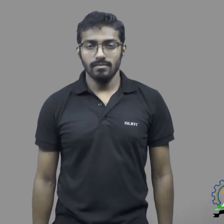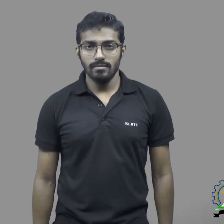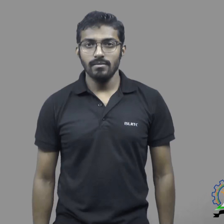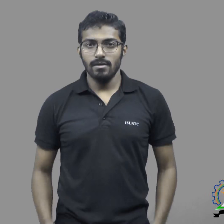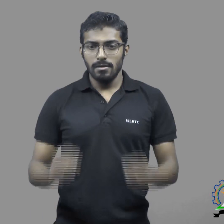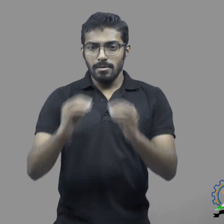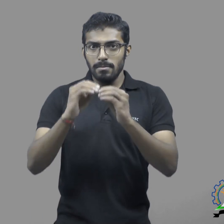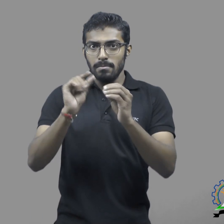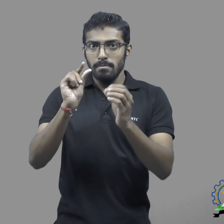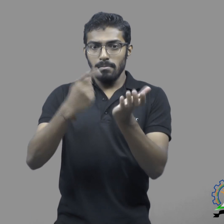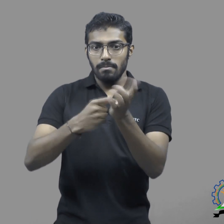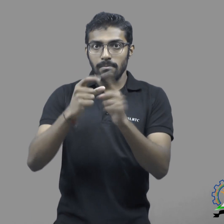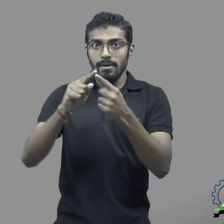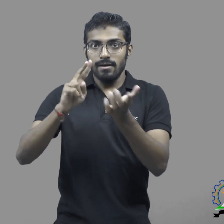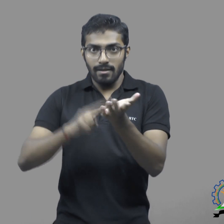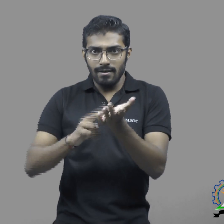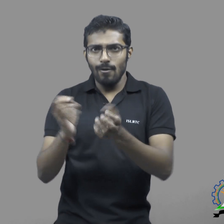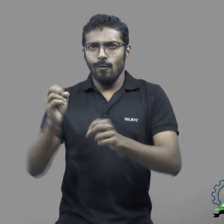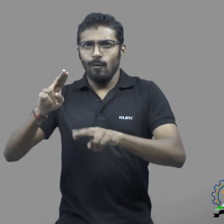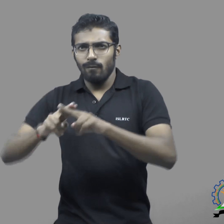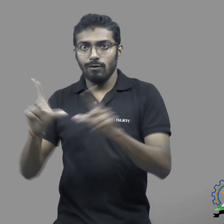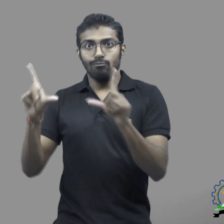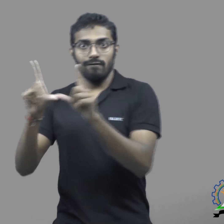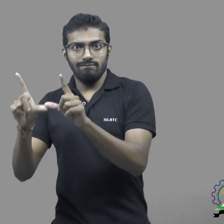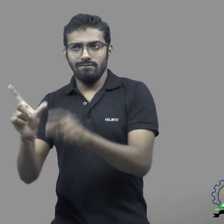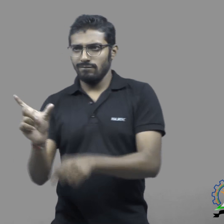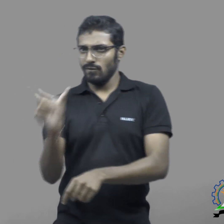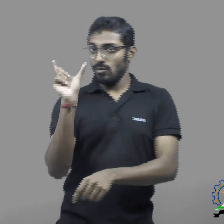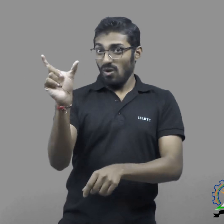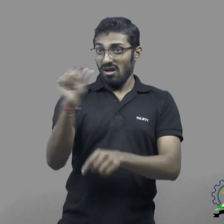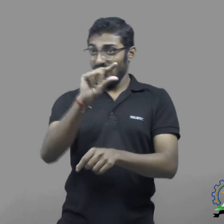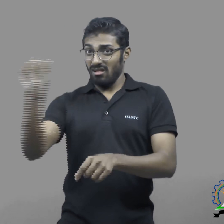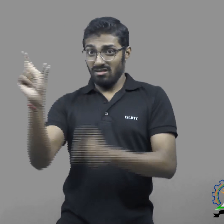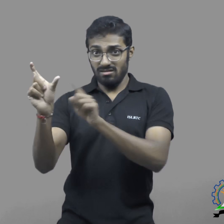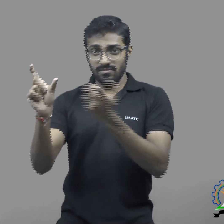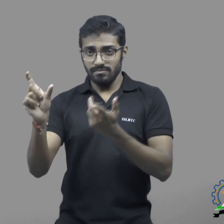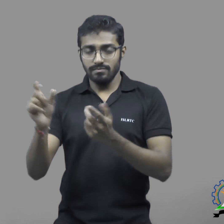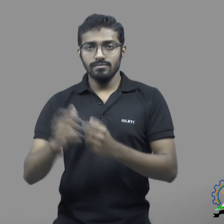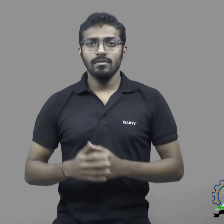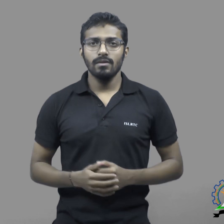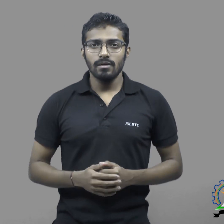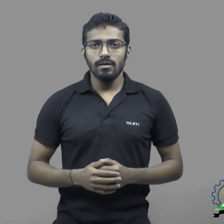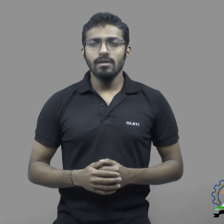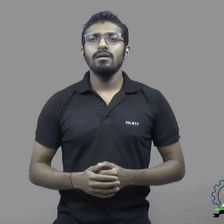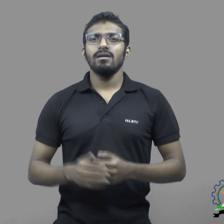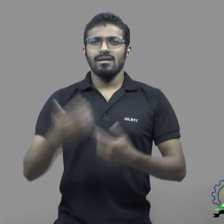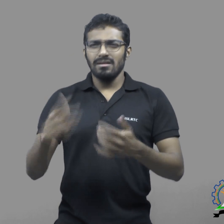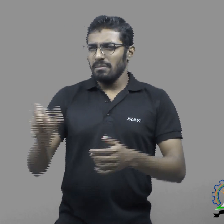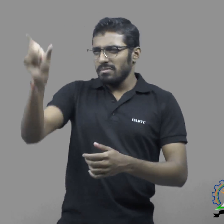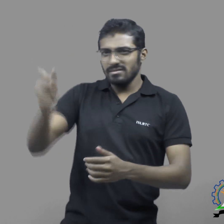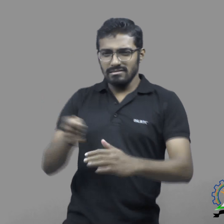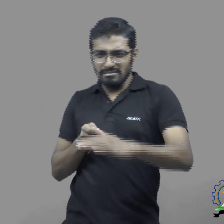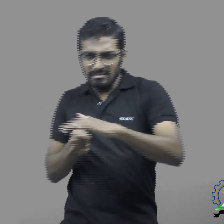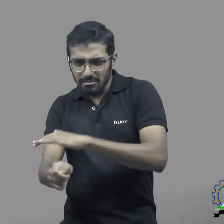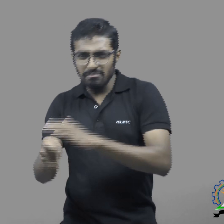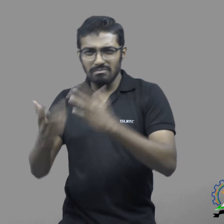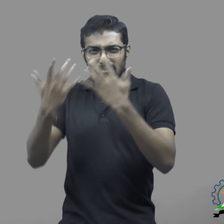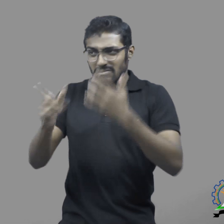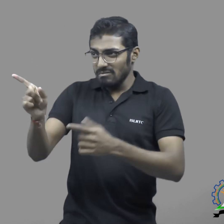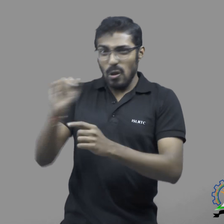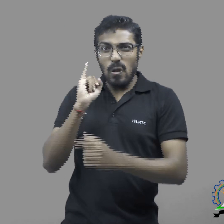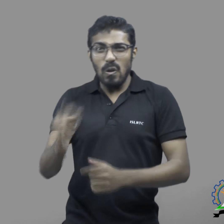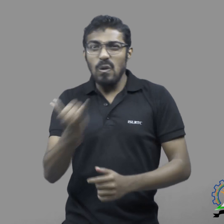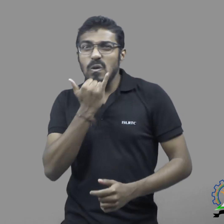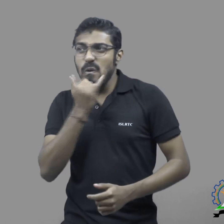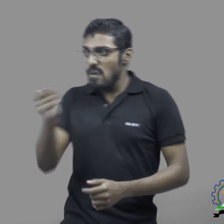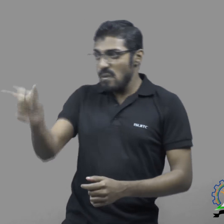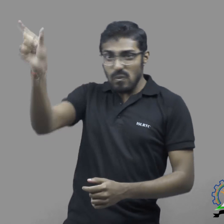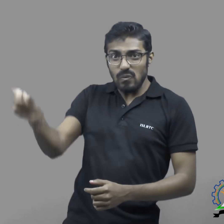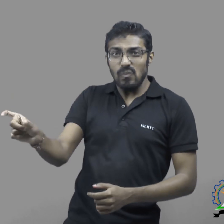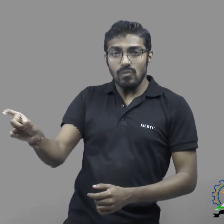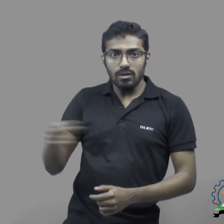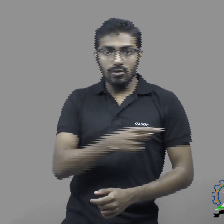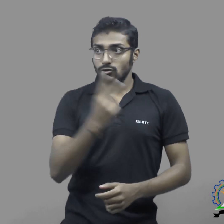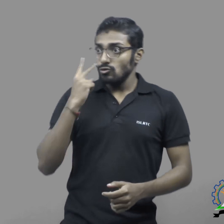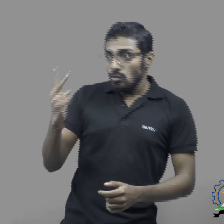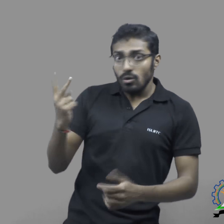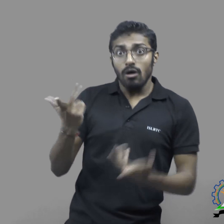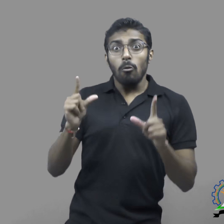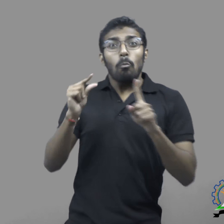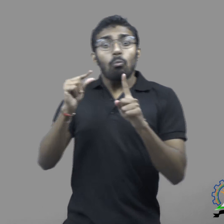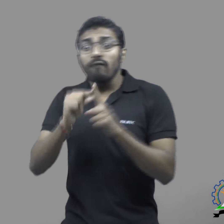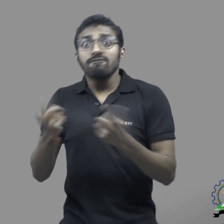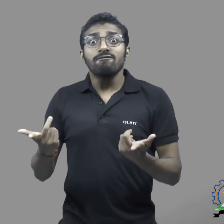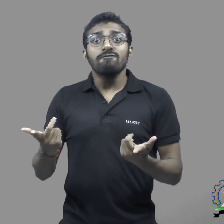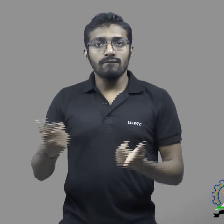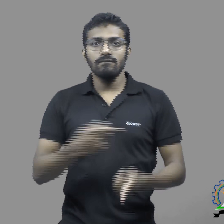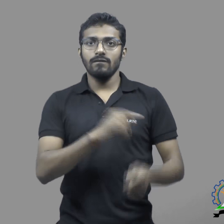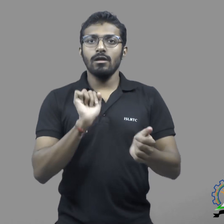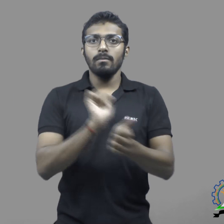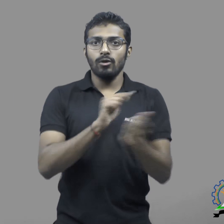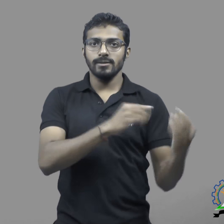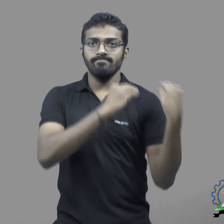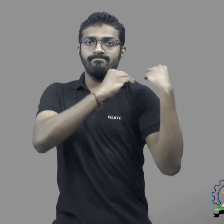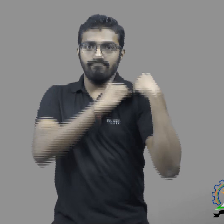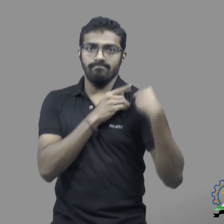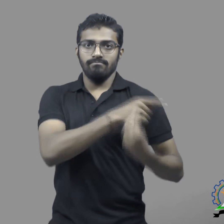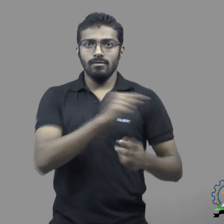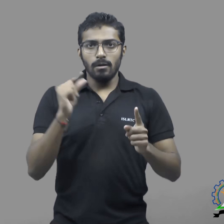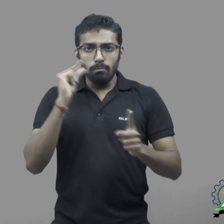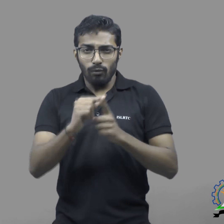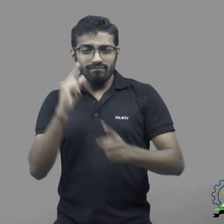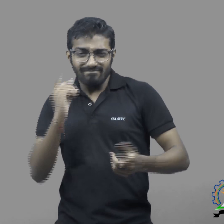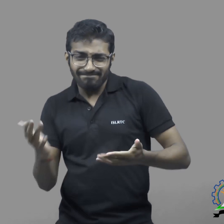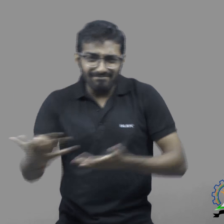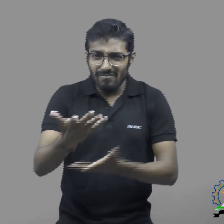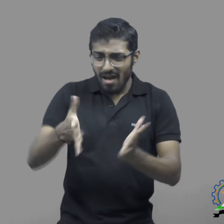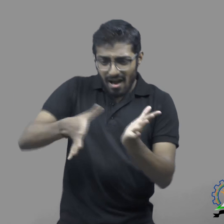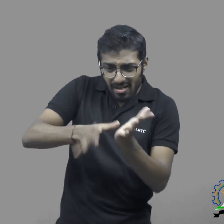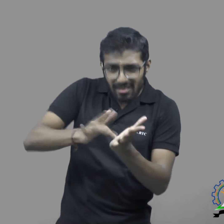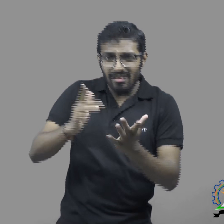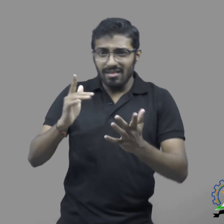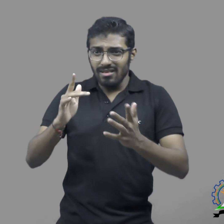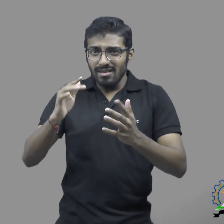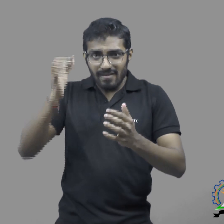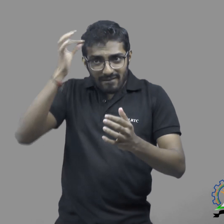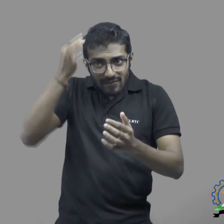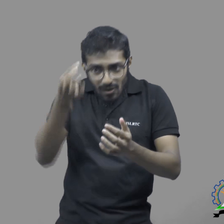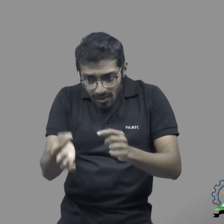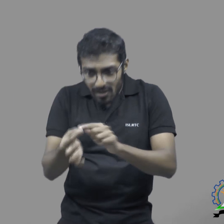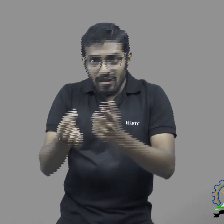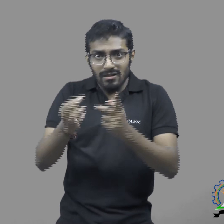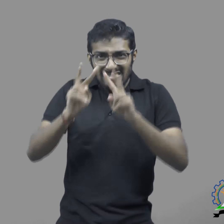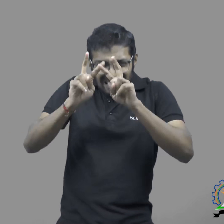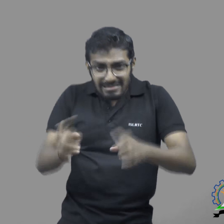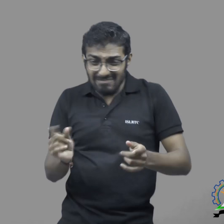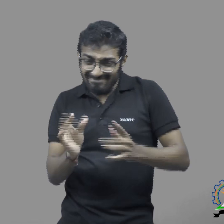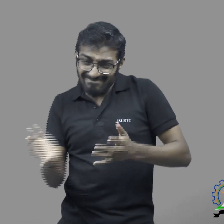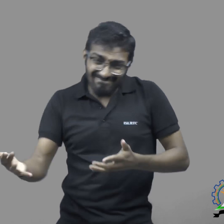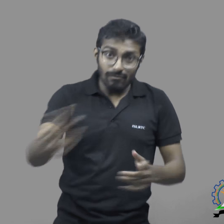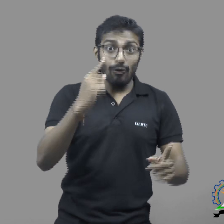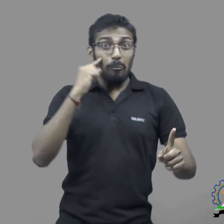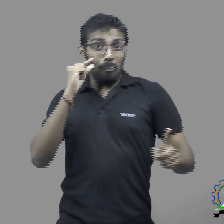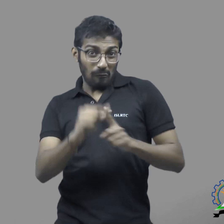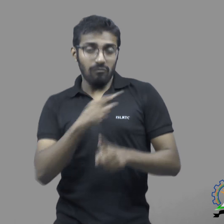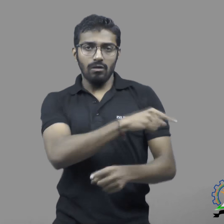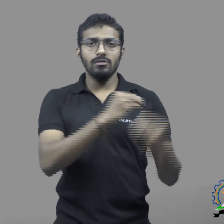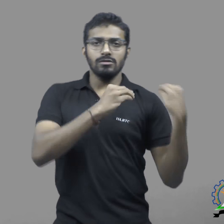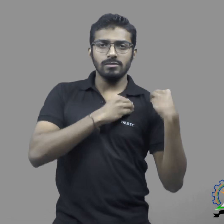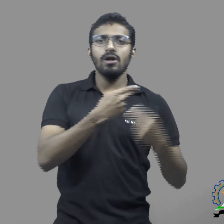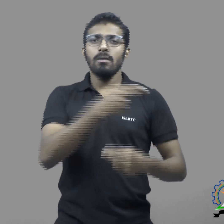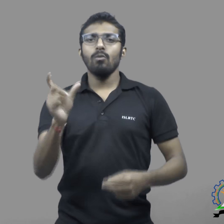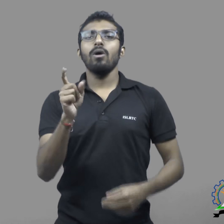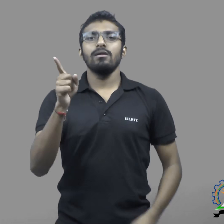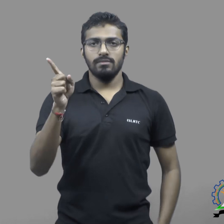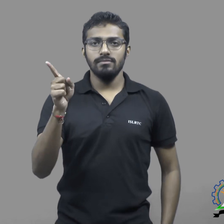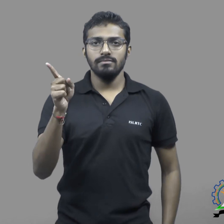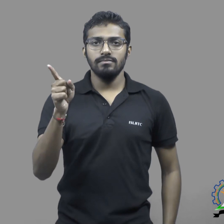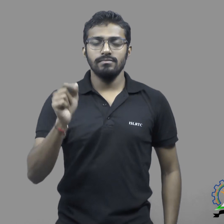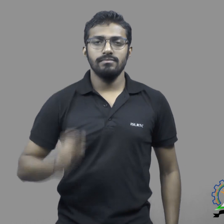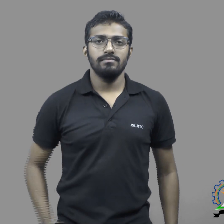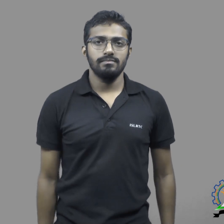Burden of Proof